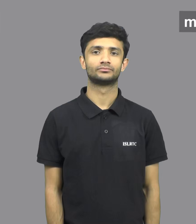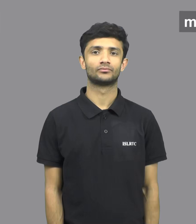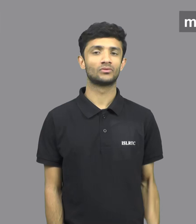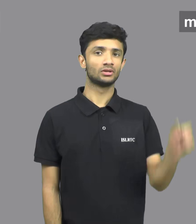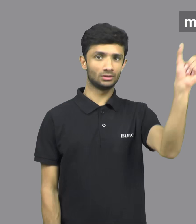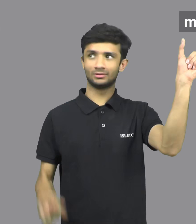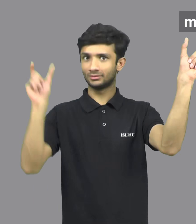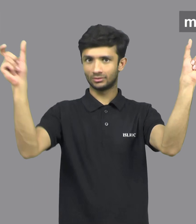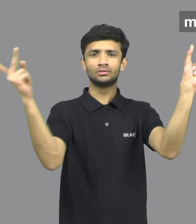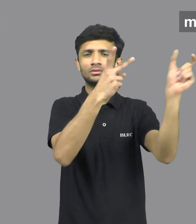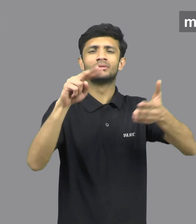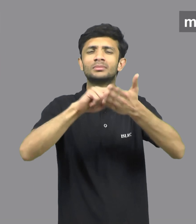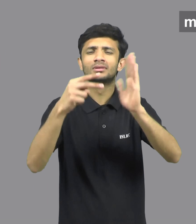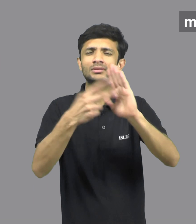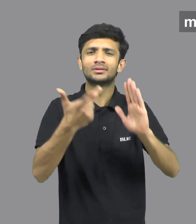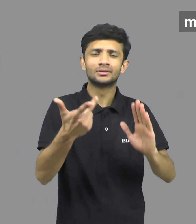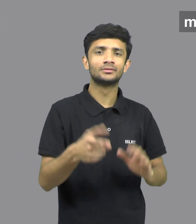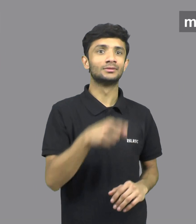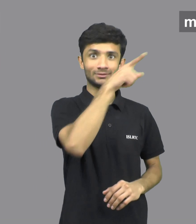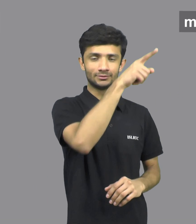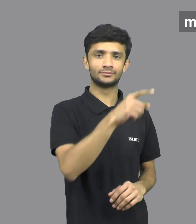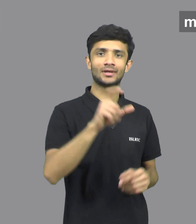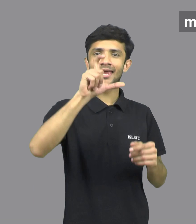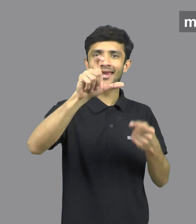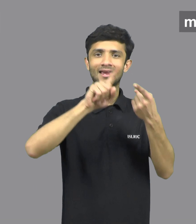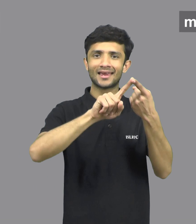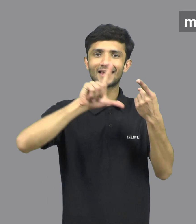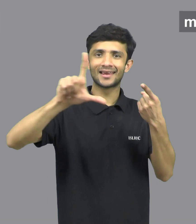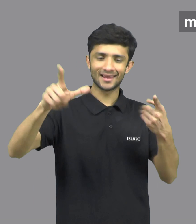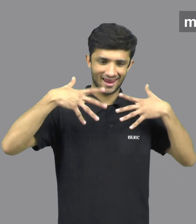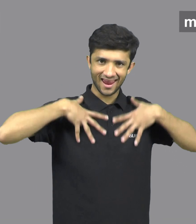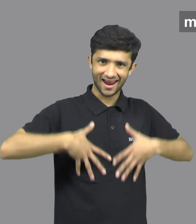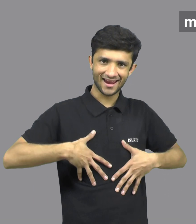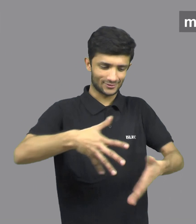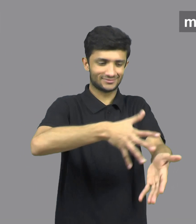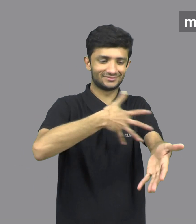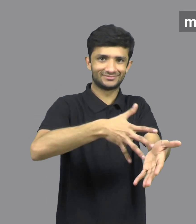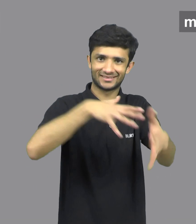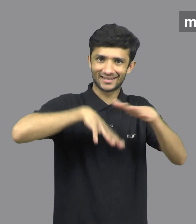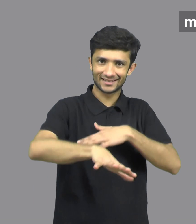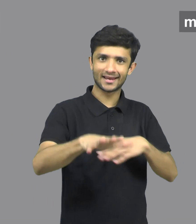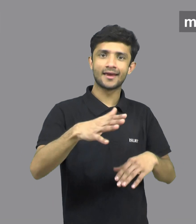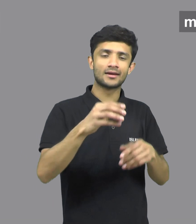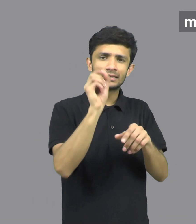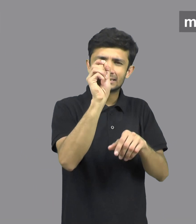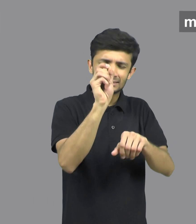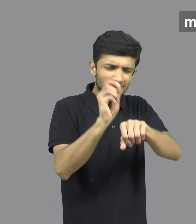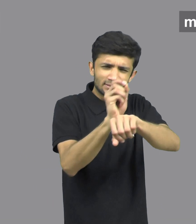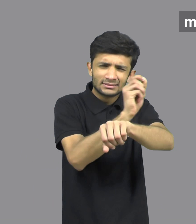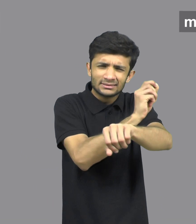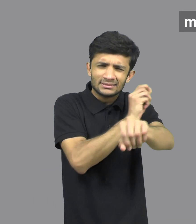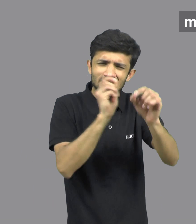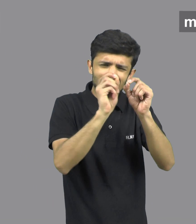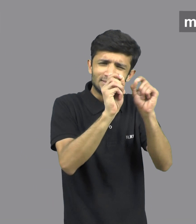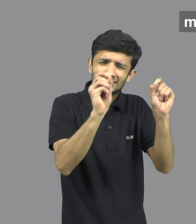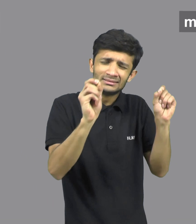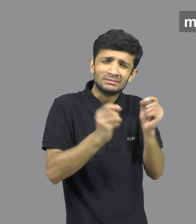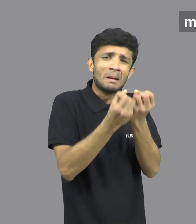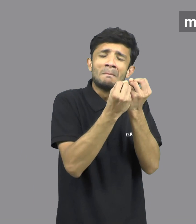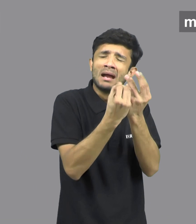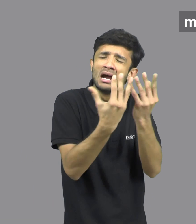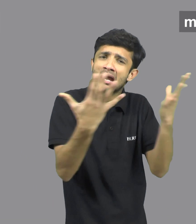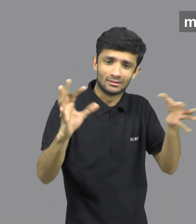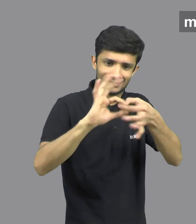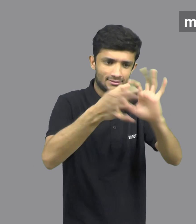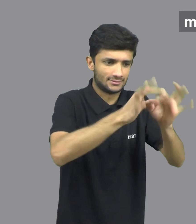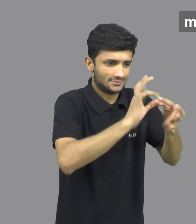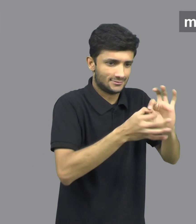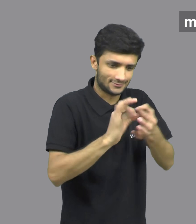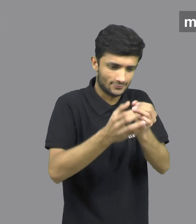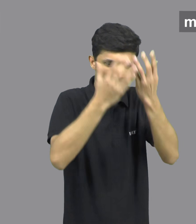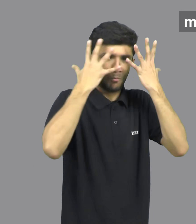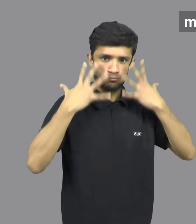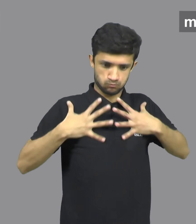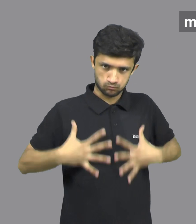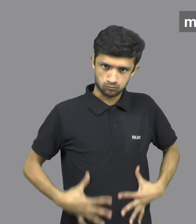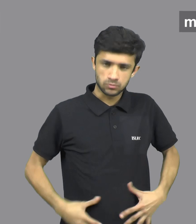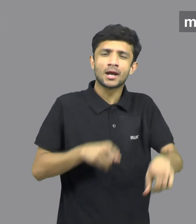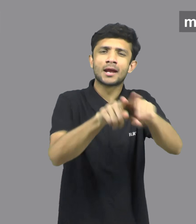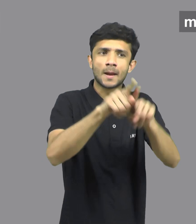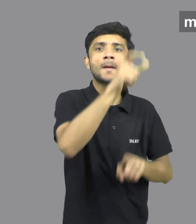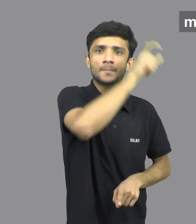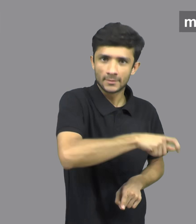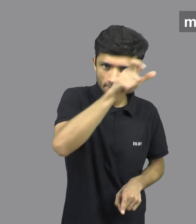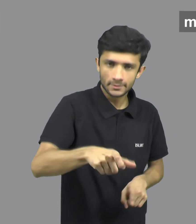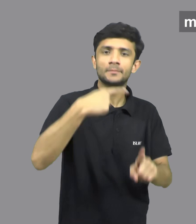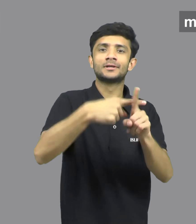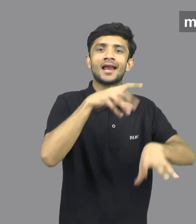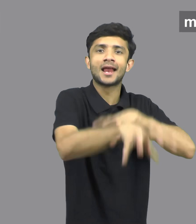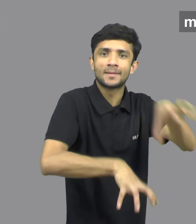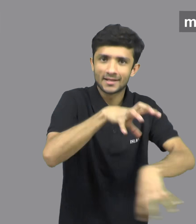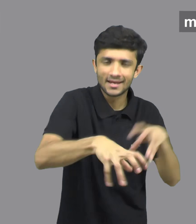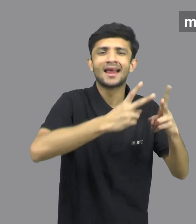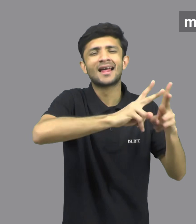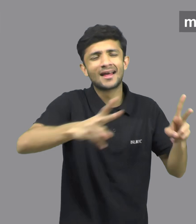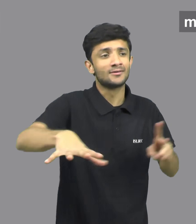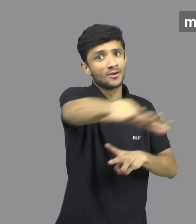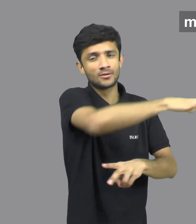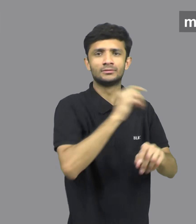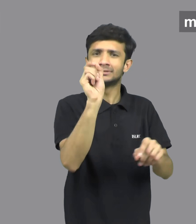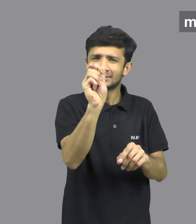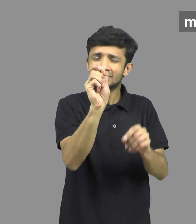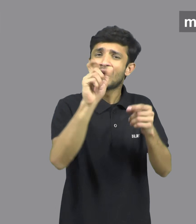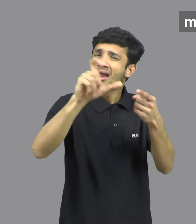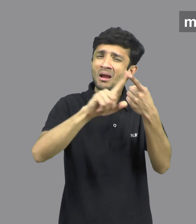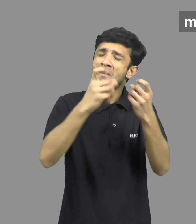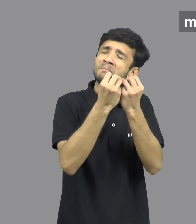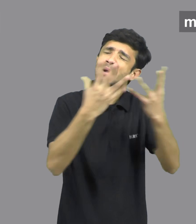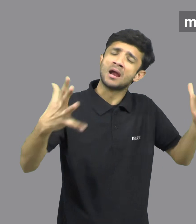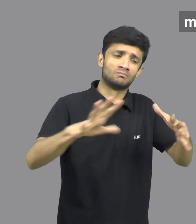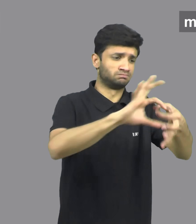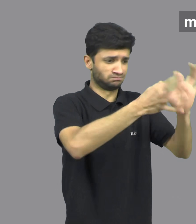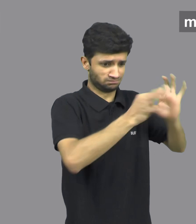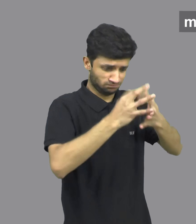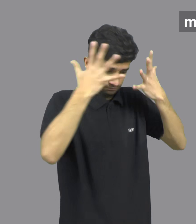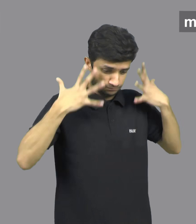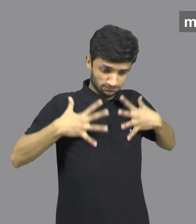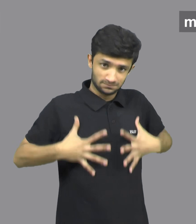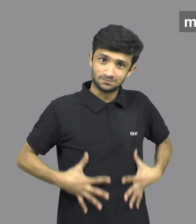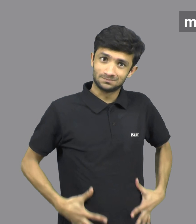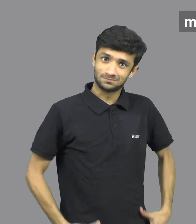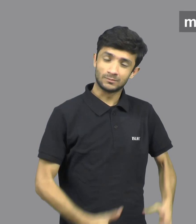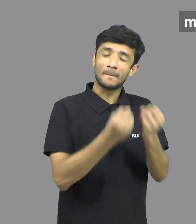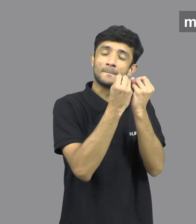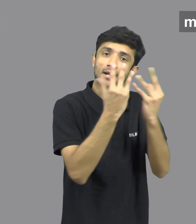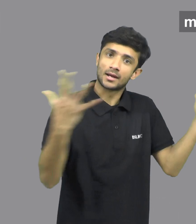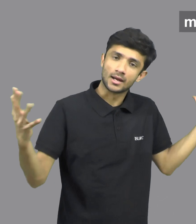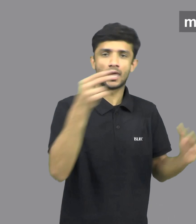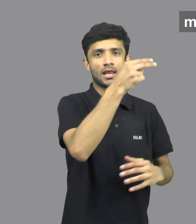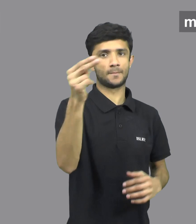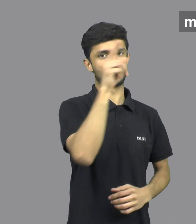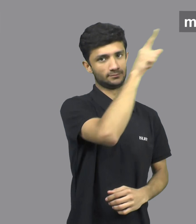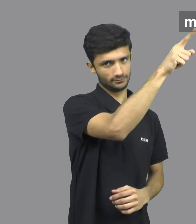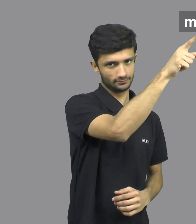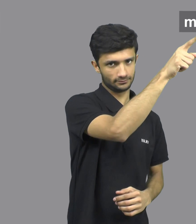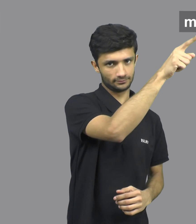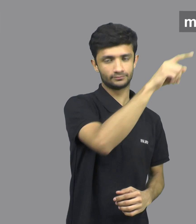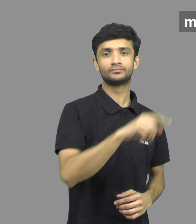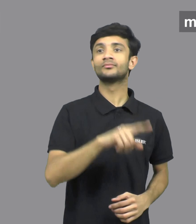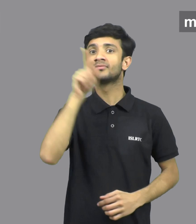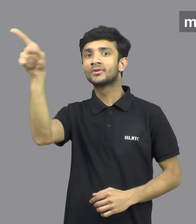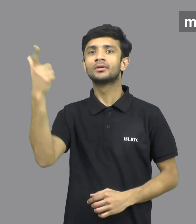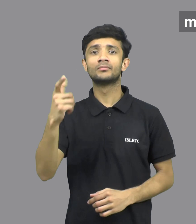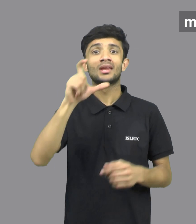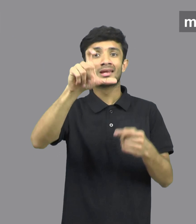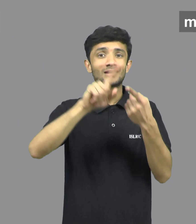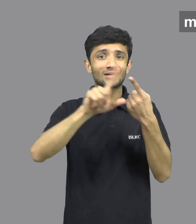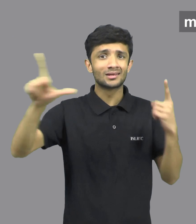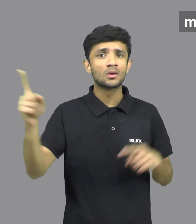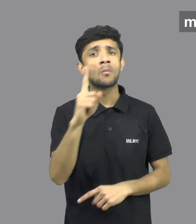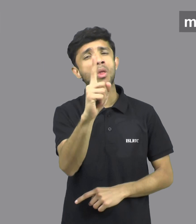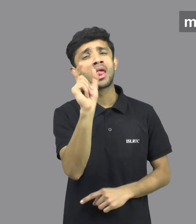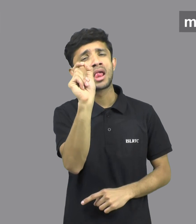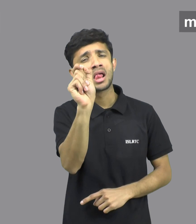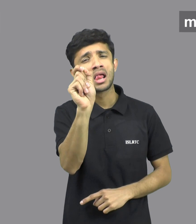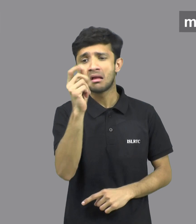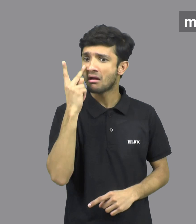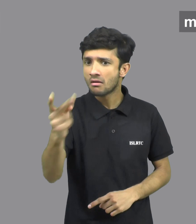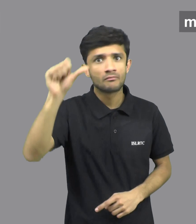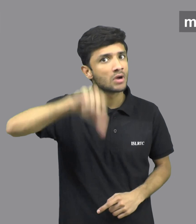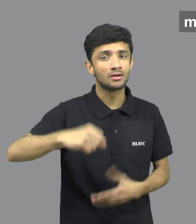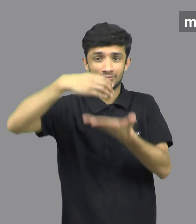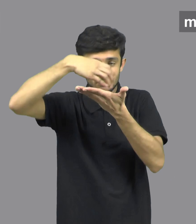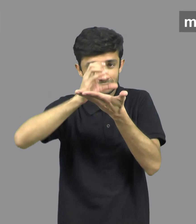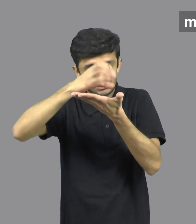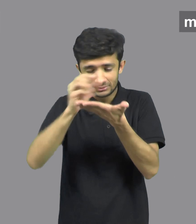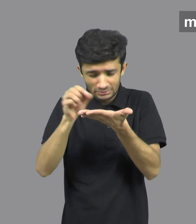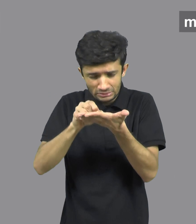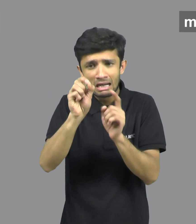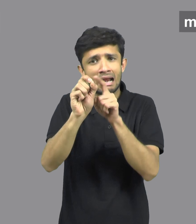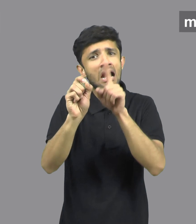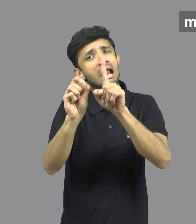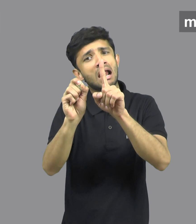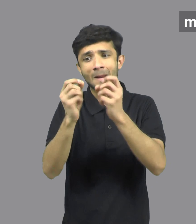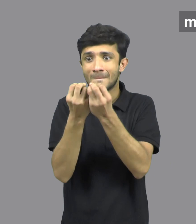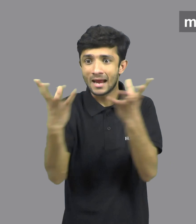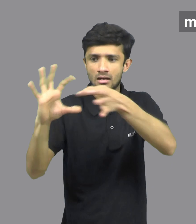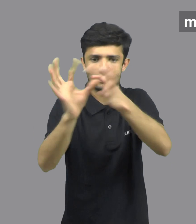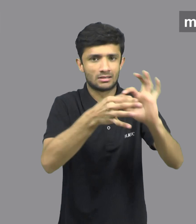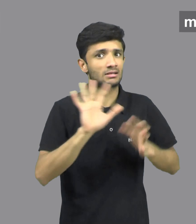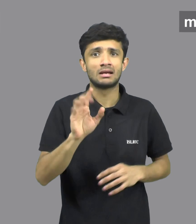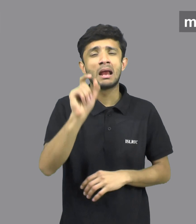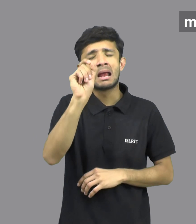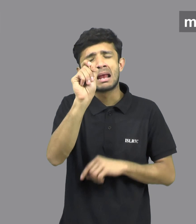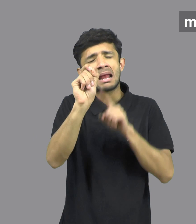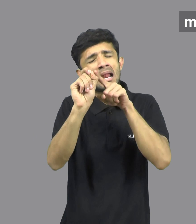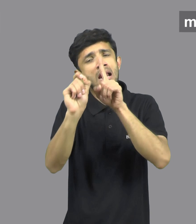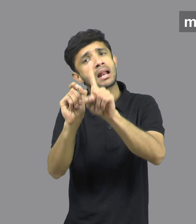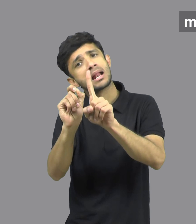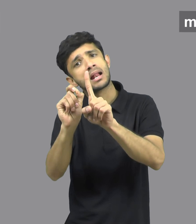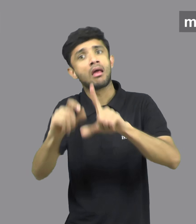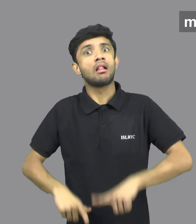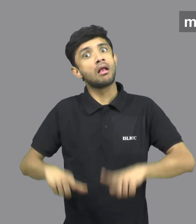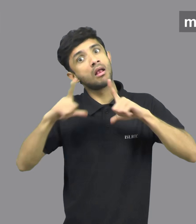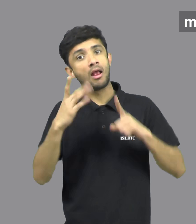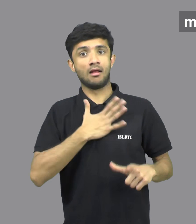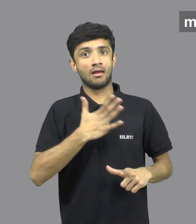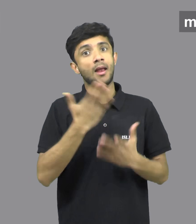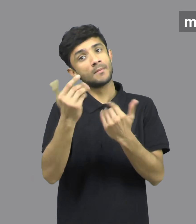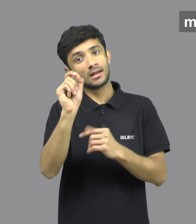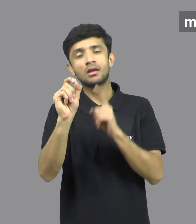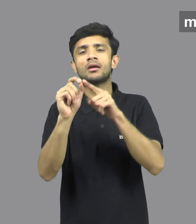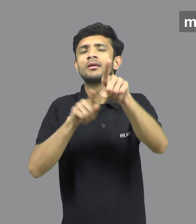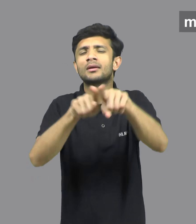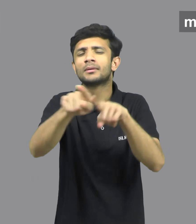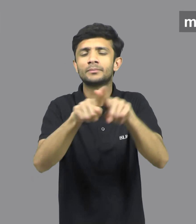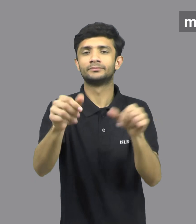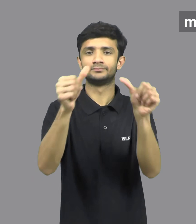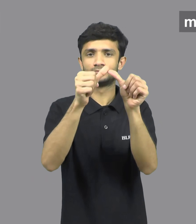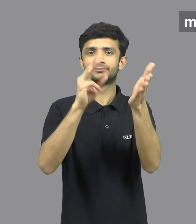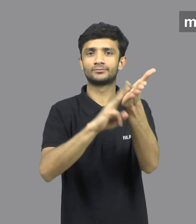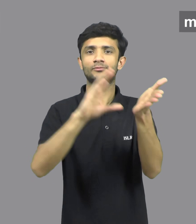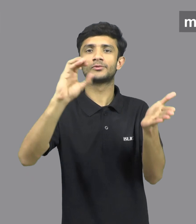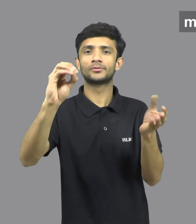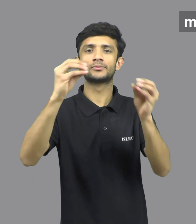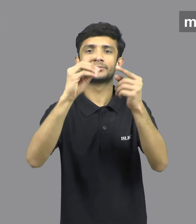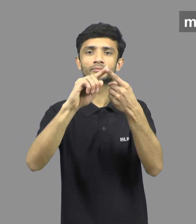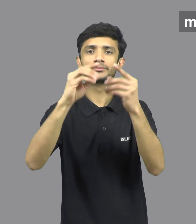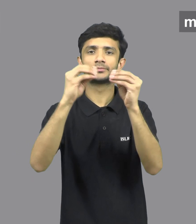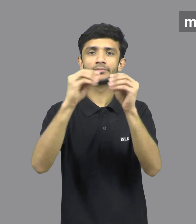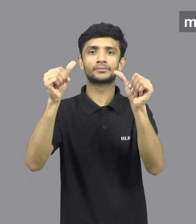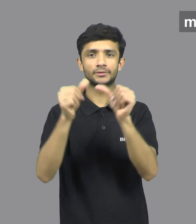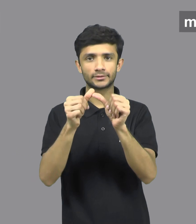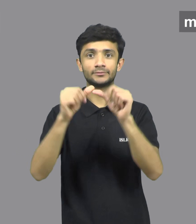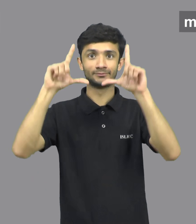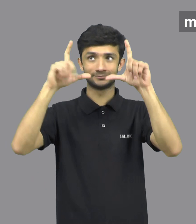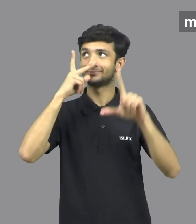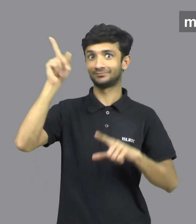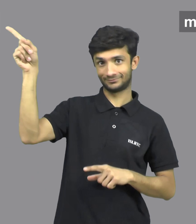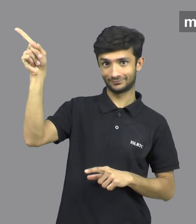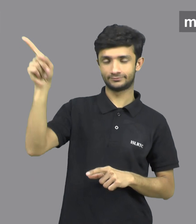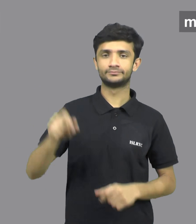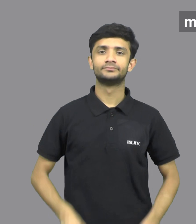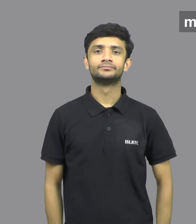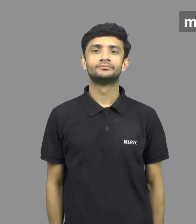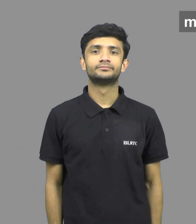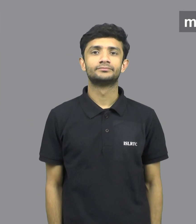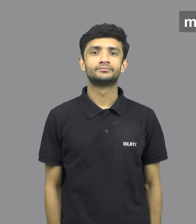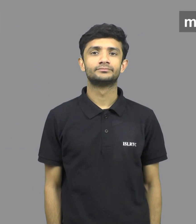Multicellular and Unicellular